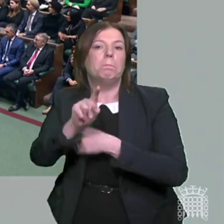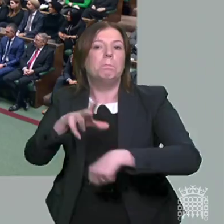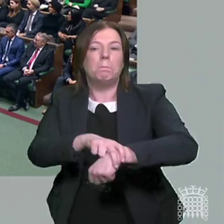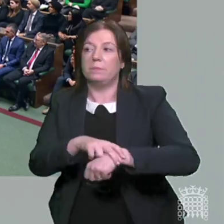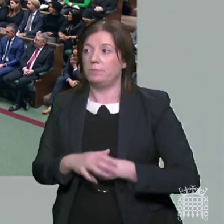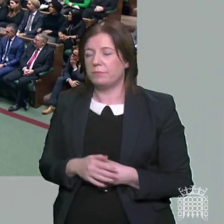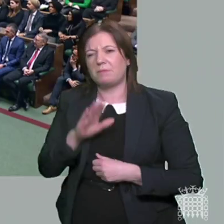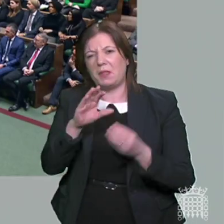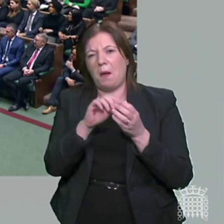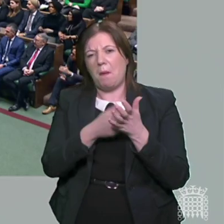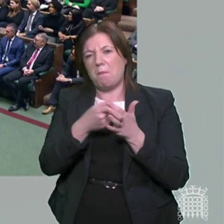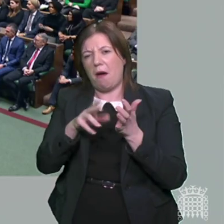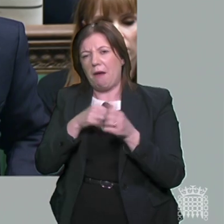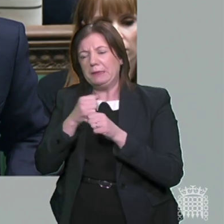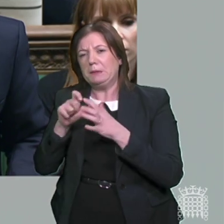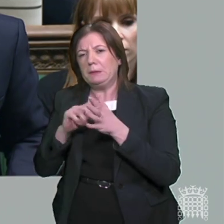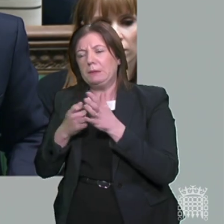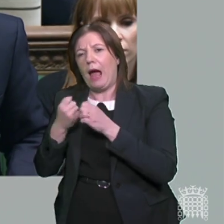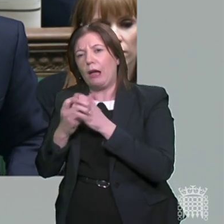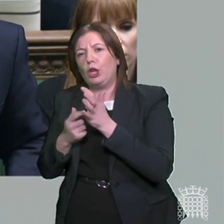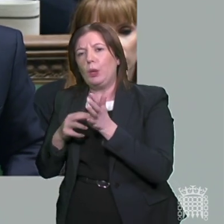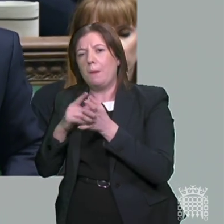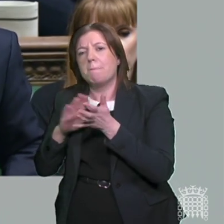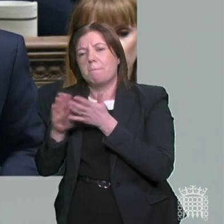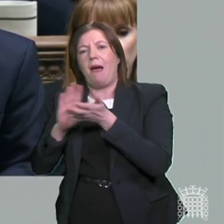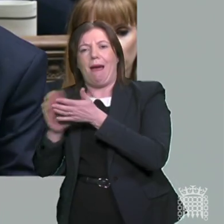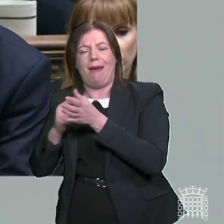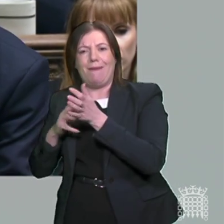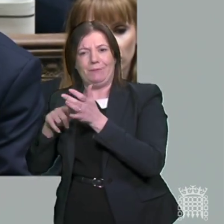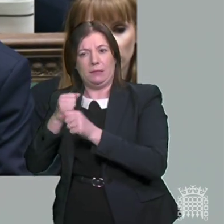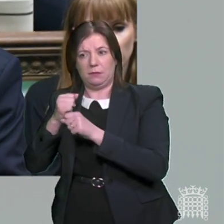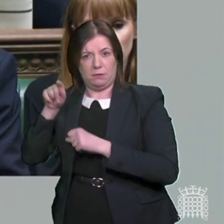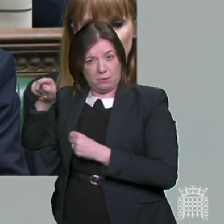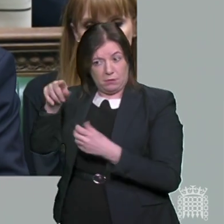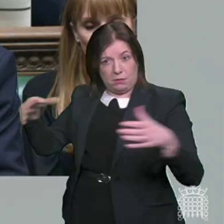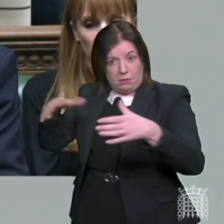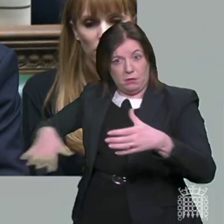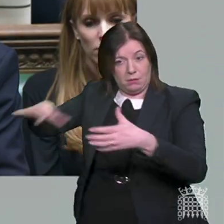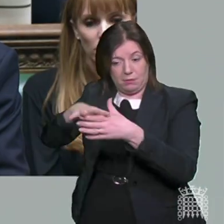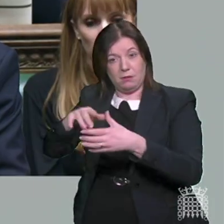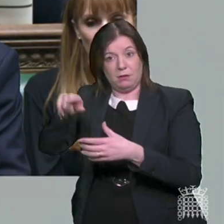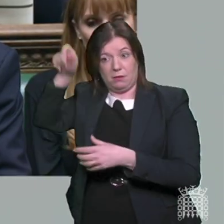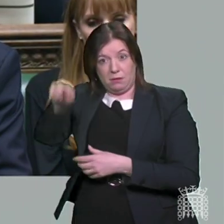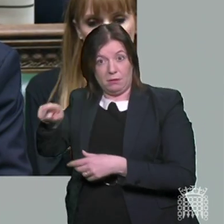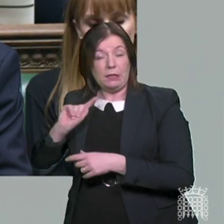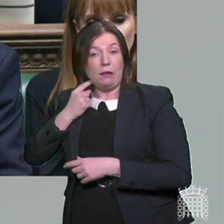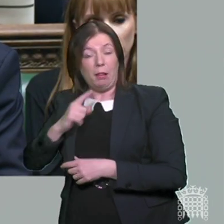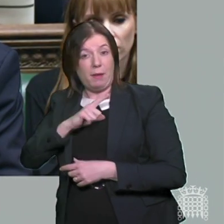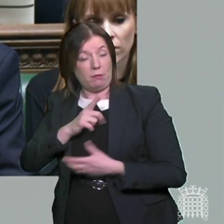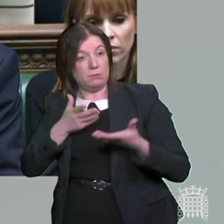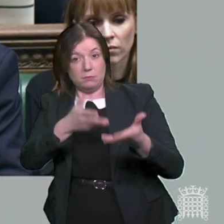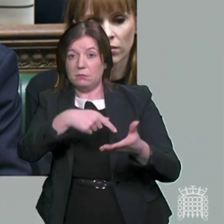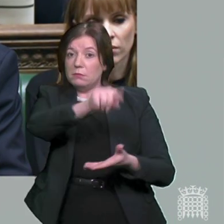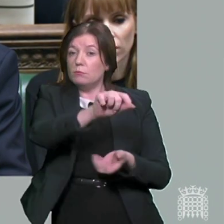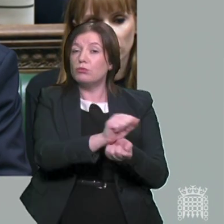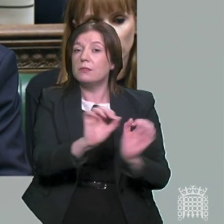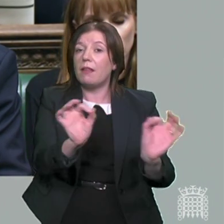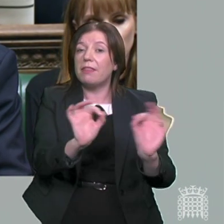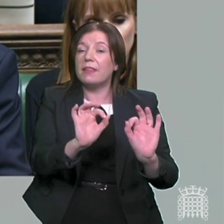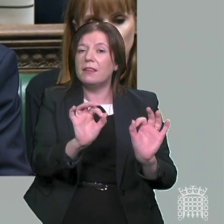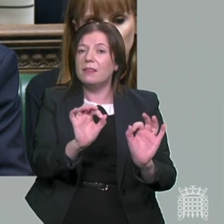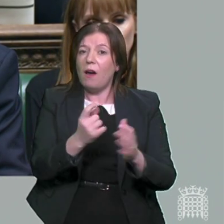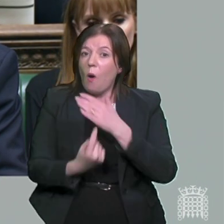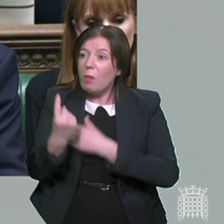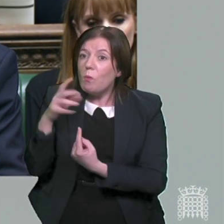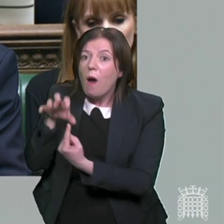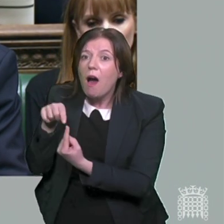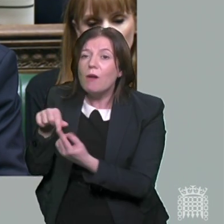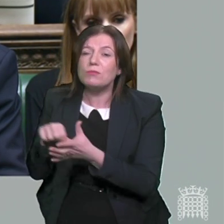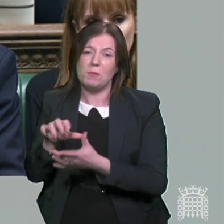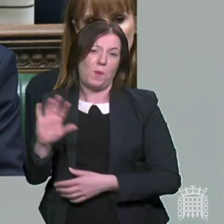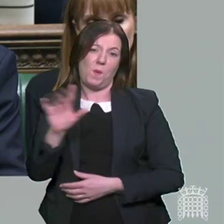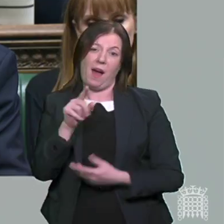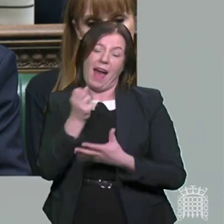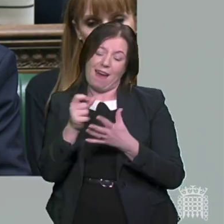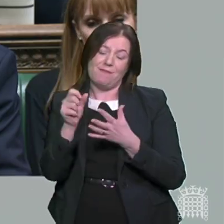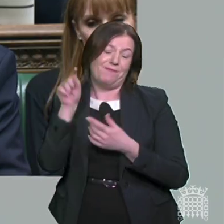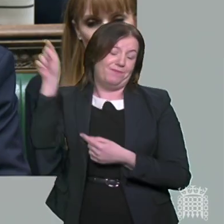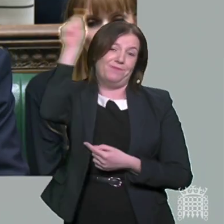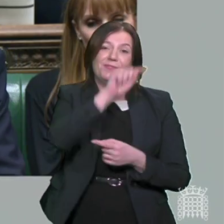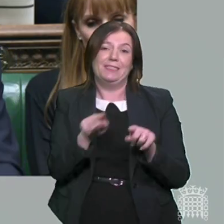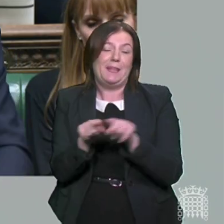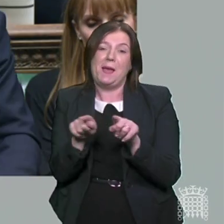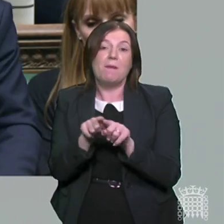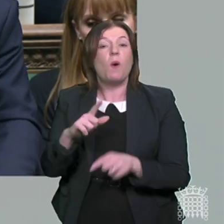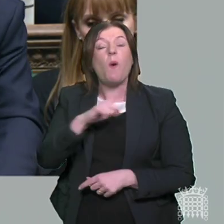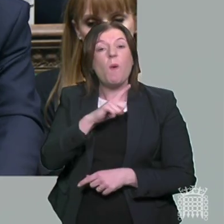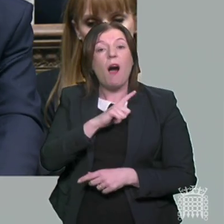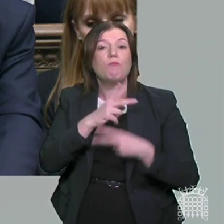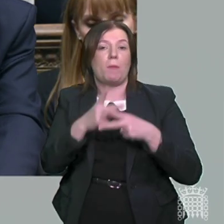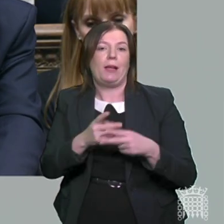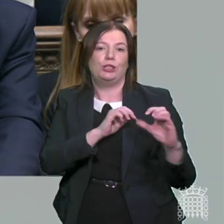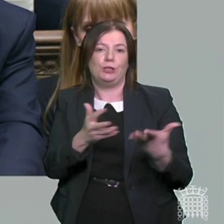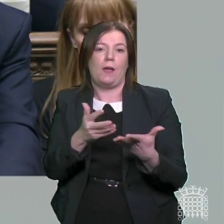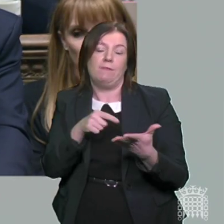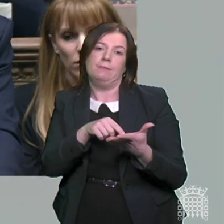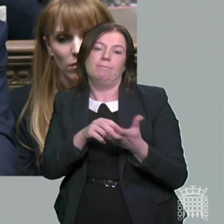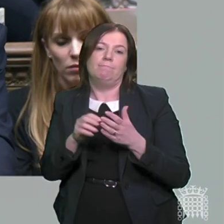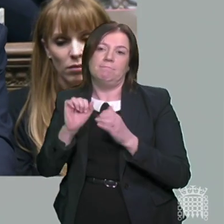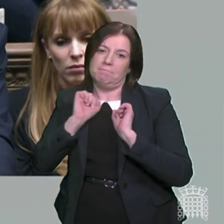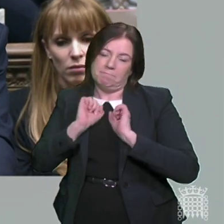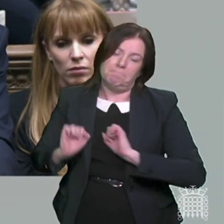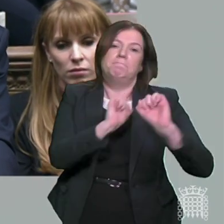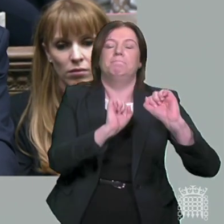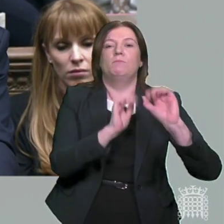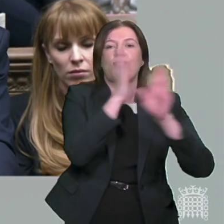It was Barking, Dagenham and Havering that tragically and fatally let Zara down, but across the country, probation services are failing after a botched then reversed privatisation and after a decade of under-investment.